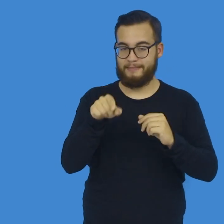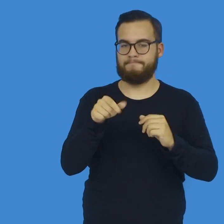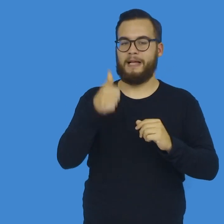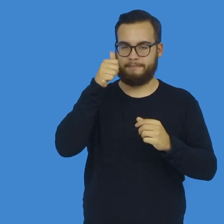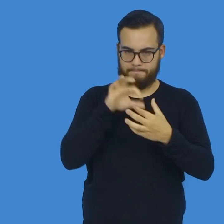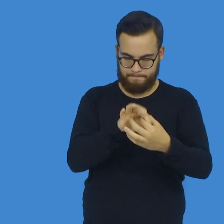más cantidad